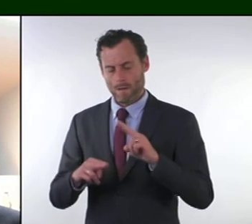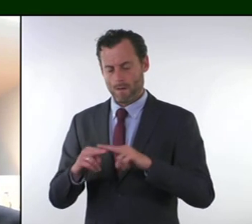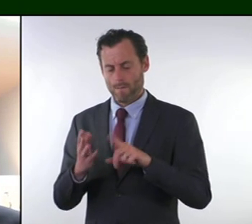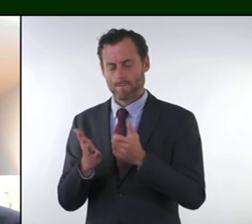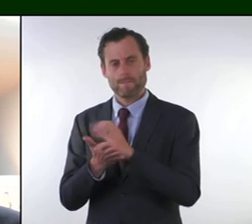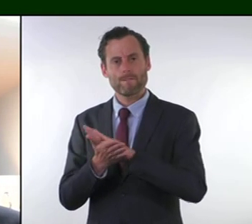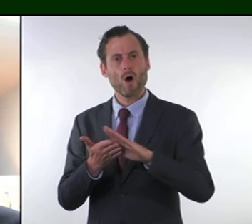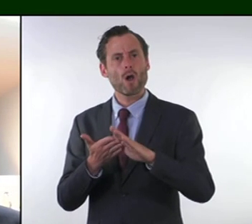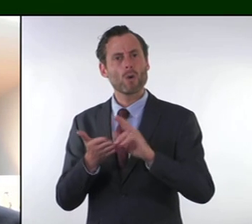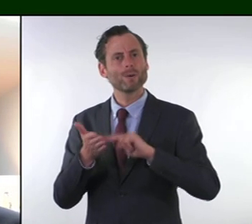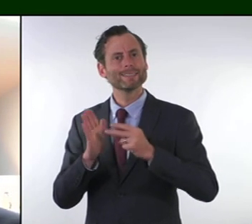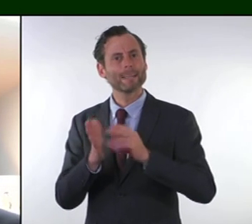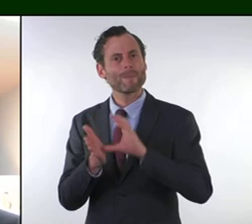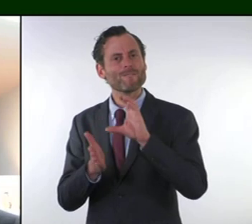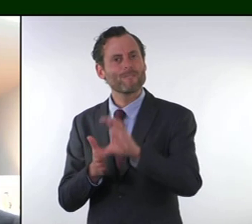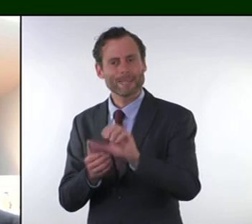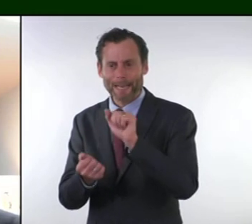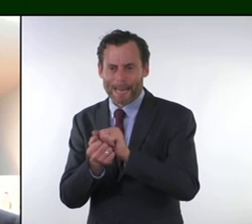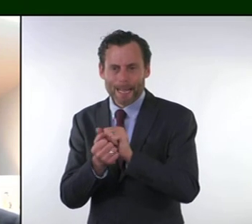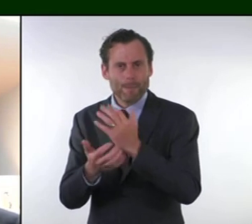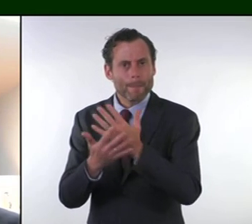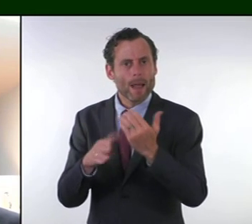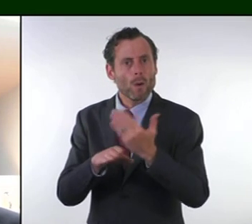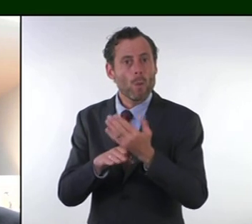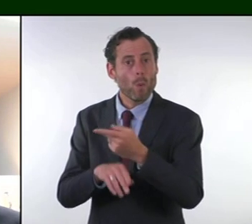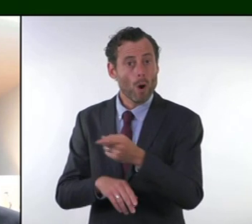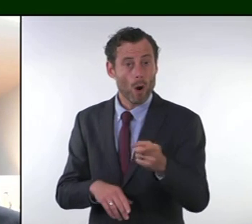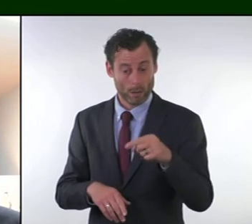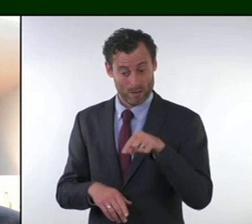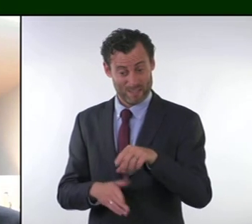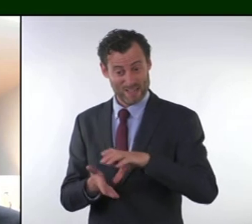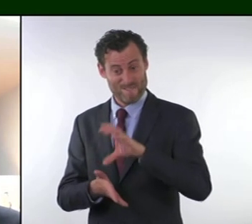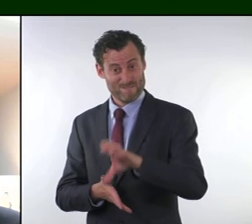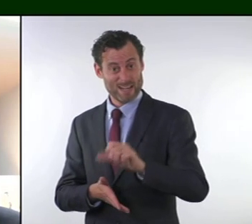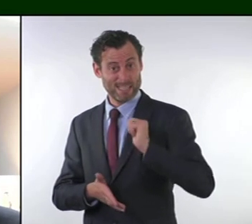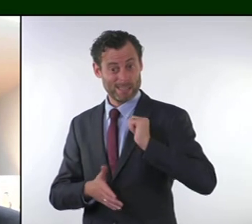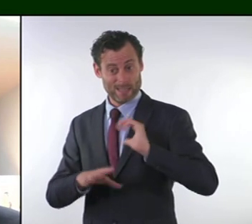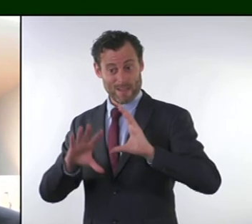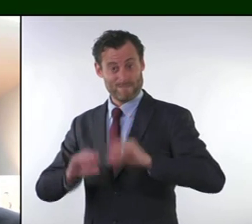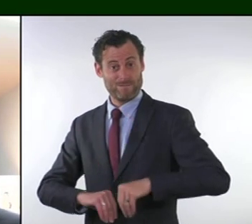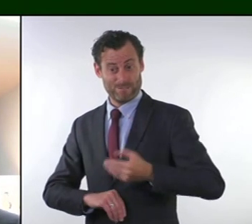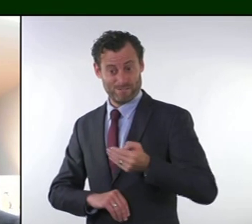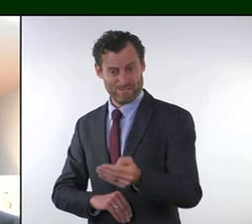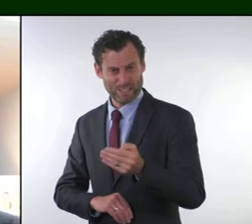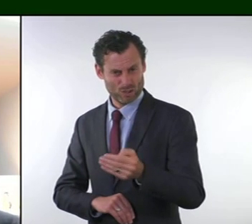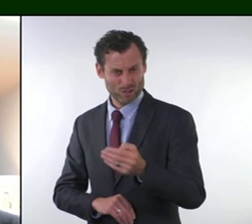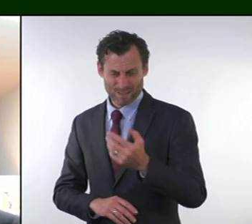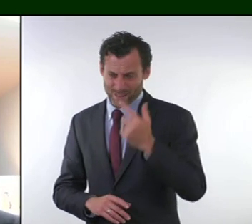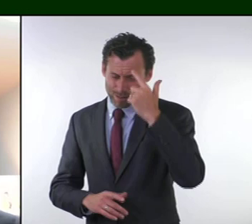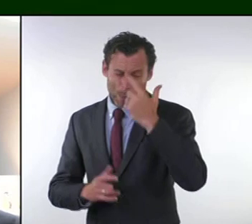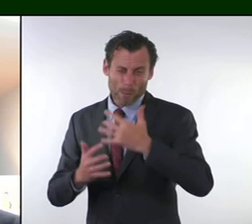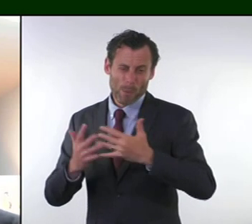The job retention scheme has been a lifeline to millions; yet we could see progress unravel as the scheme ends.